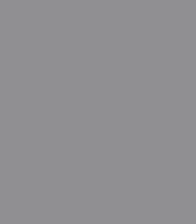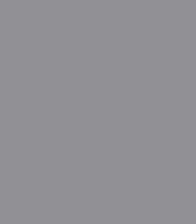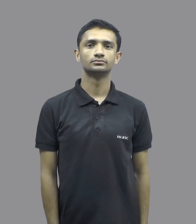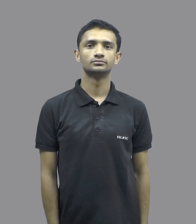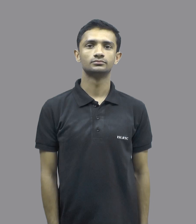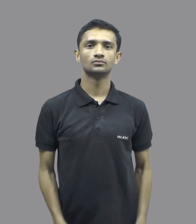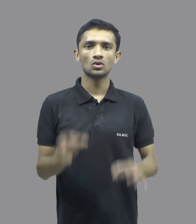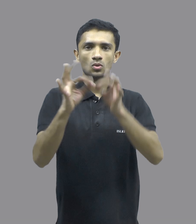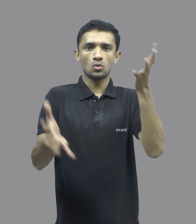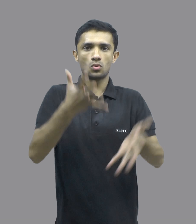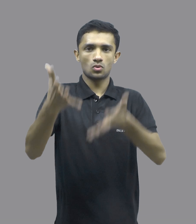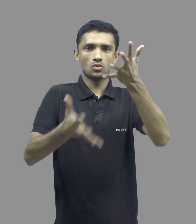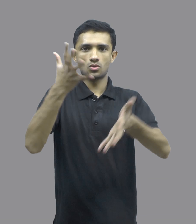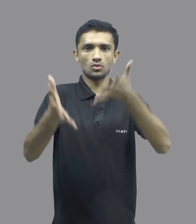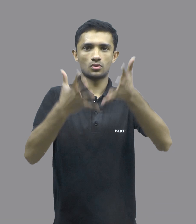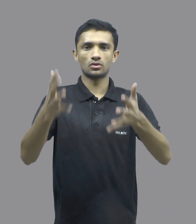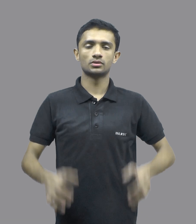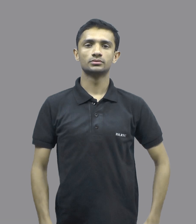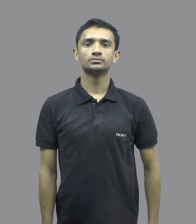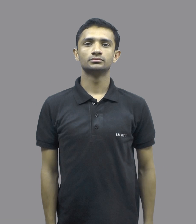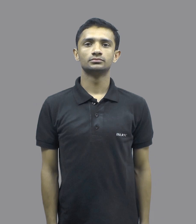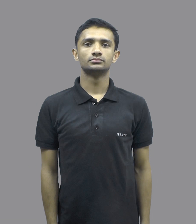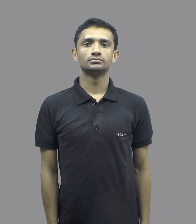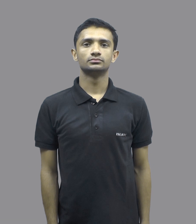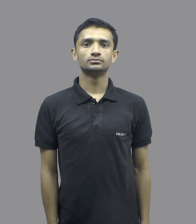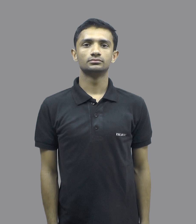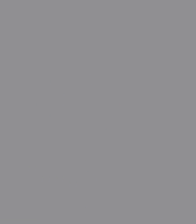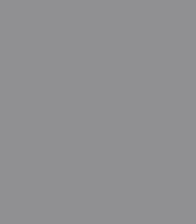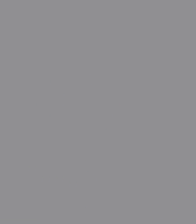Fire